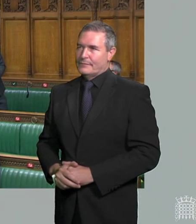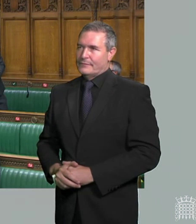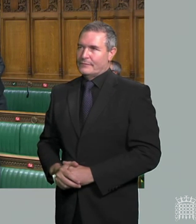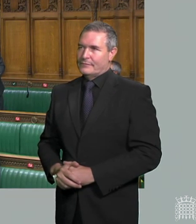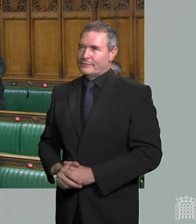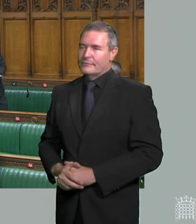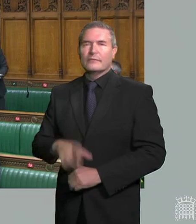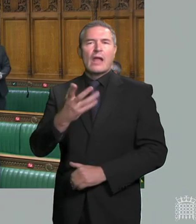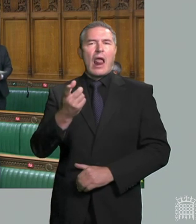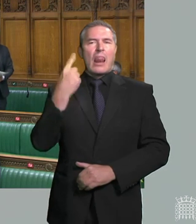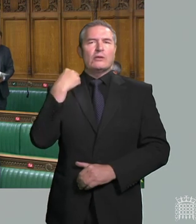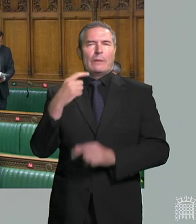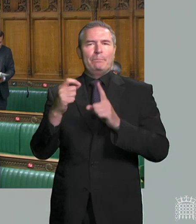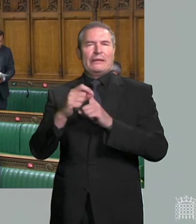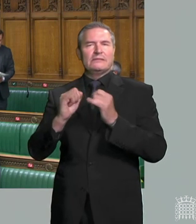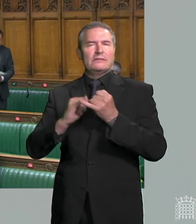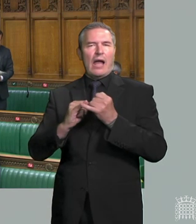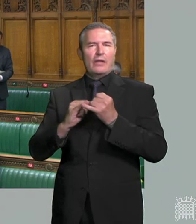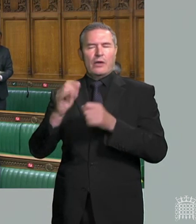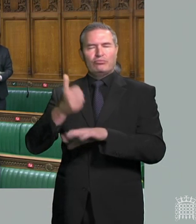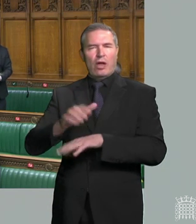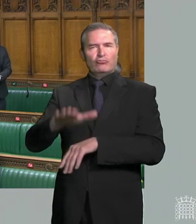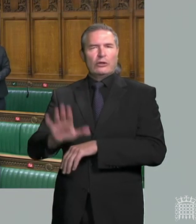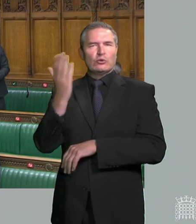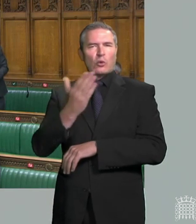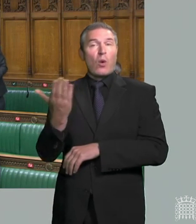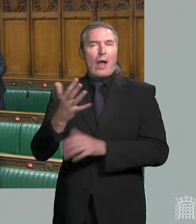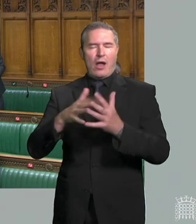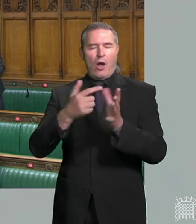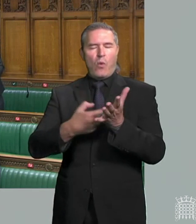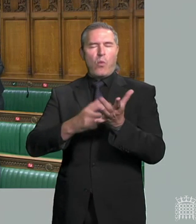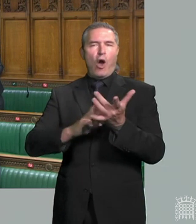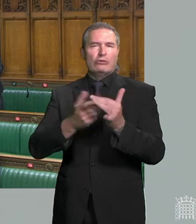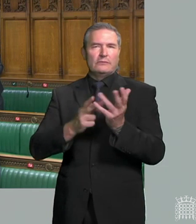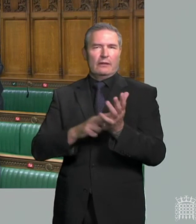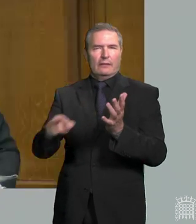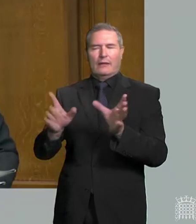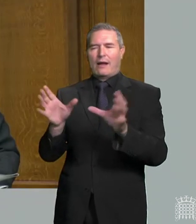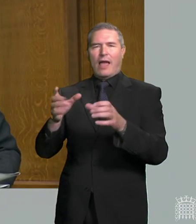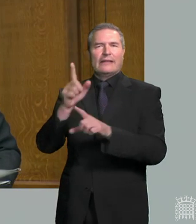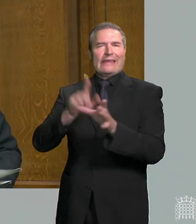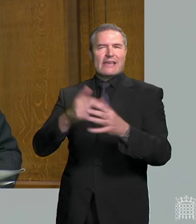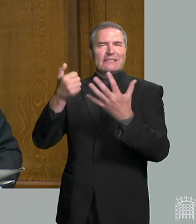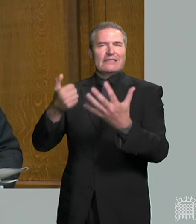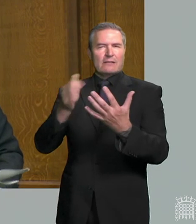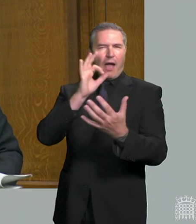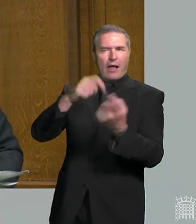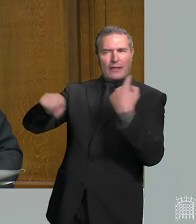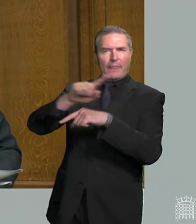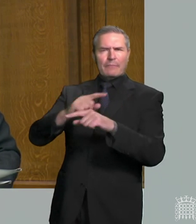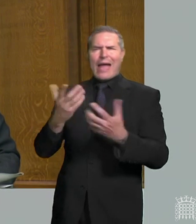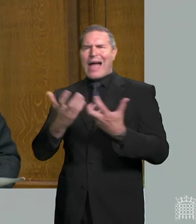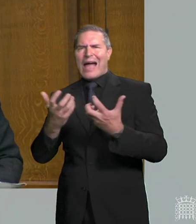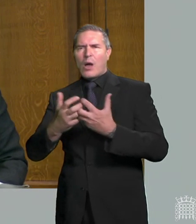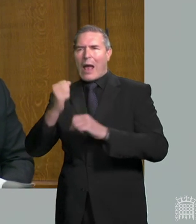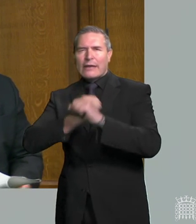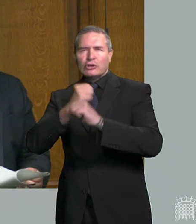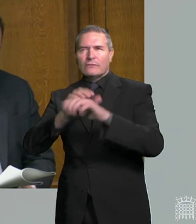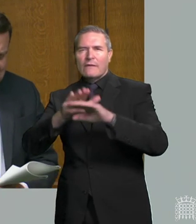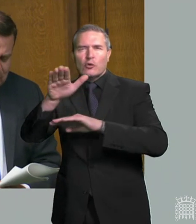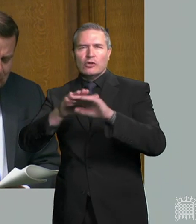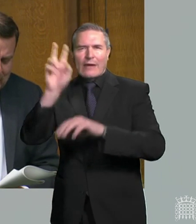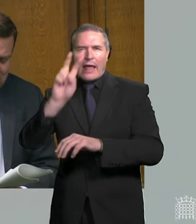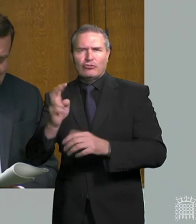Last week I visited Penketh South Community Primary School in Warrington to talk to year 6 children about how we can generate cleaner energy in the future.